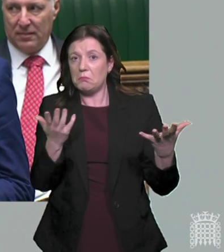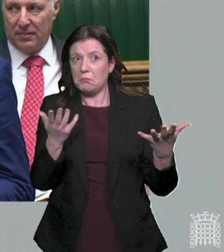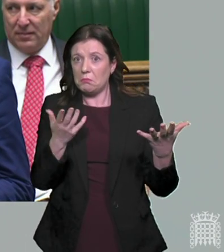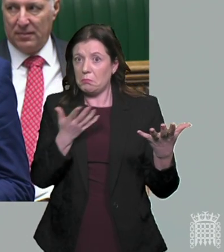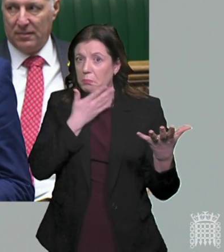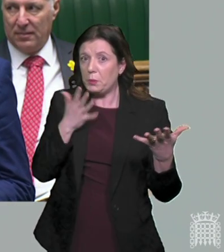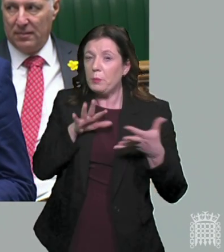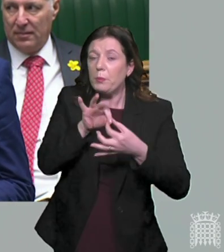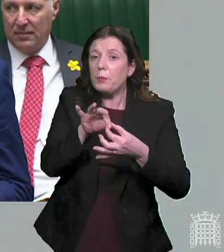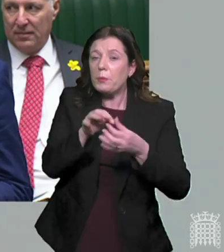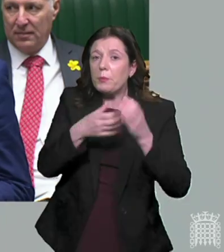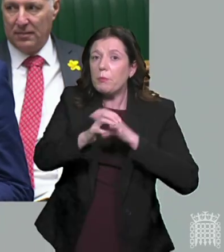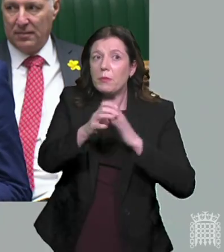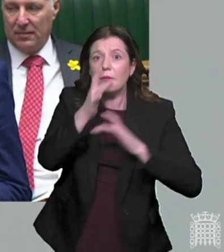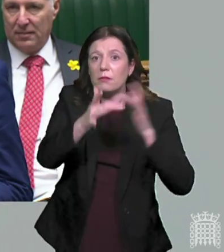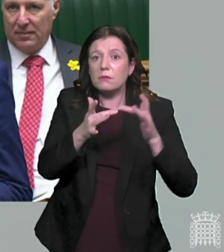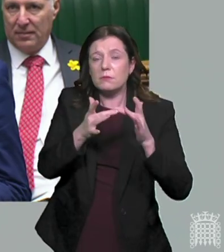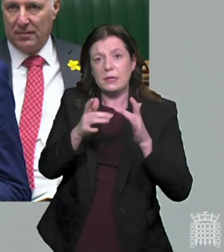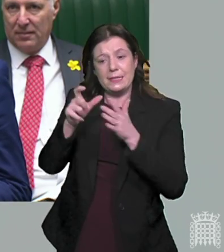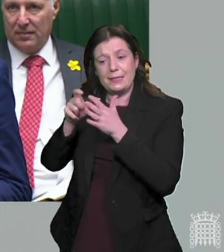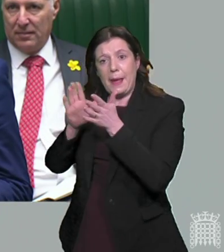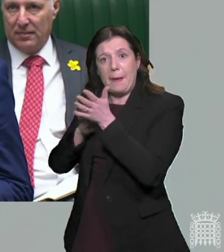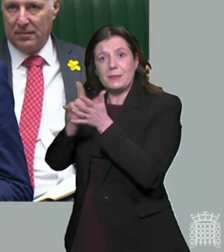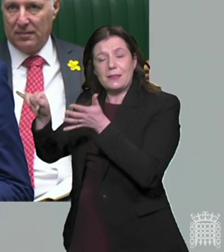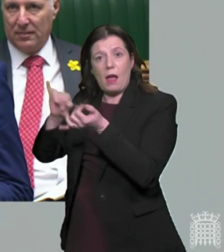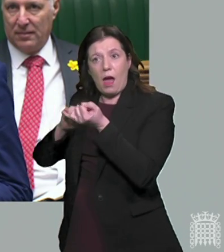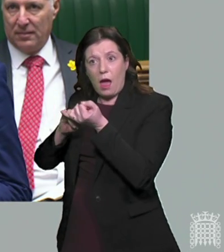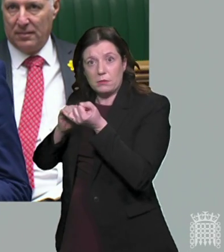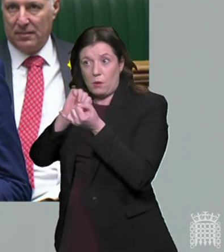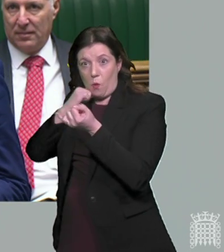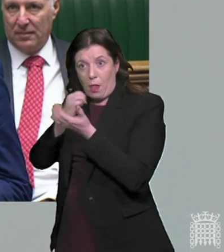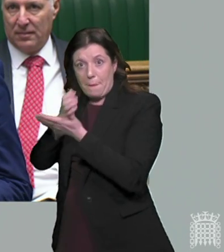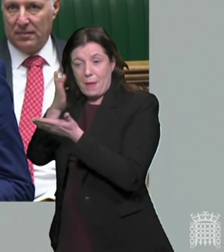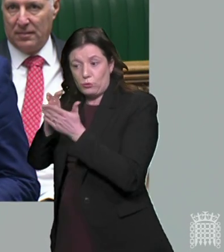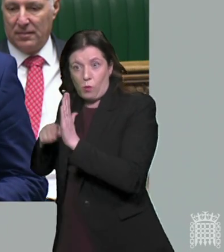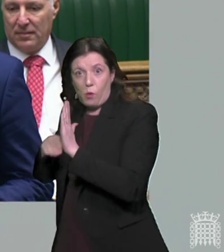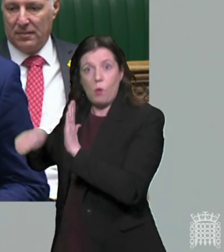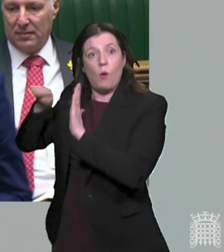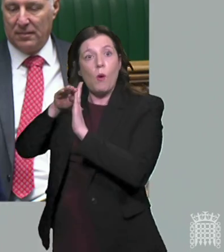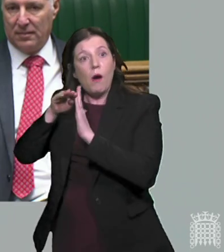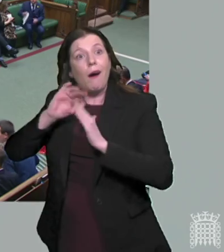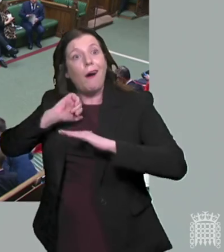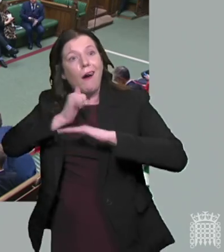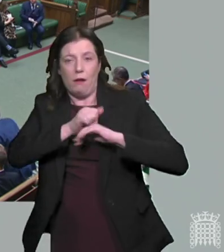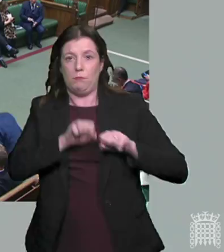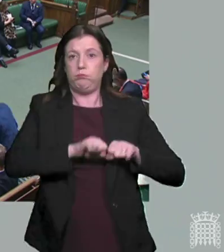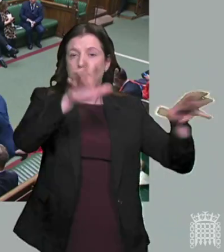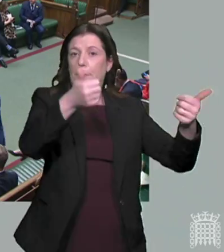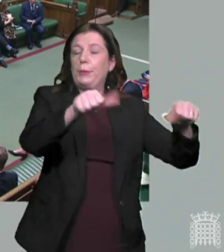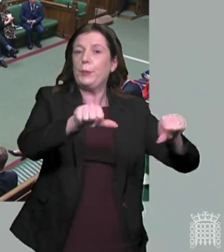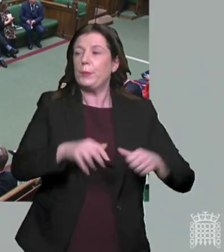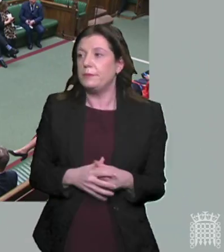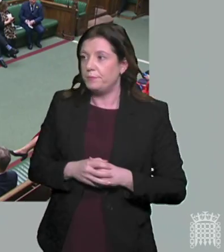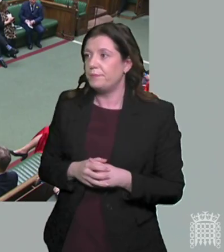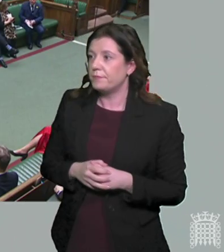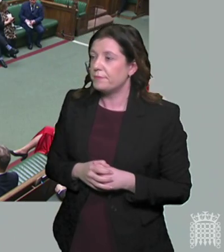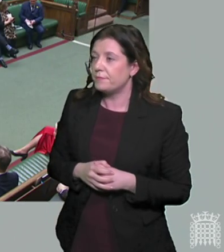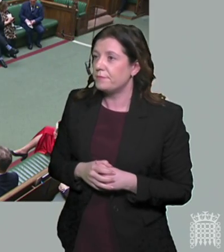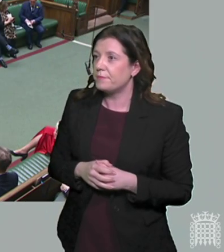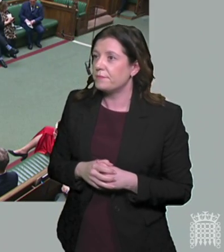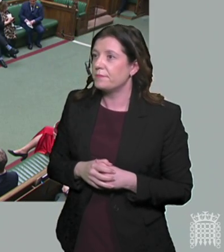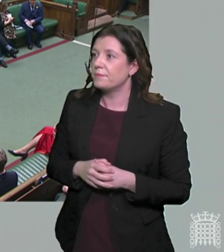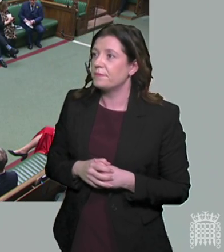Will the Minister make representations to colleagues in the Department for Digital, Culture, Media and Sport to ensure that those areas are prioritised in the next iteration of Project Gigabit?